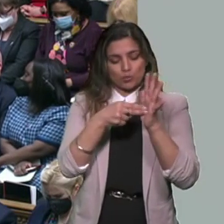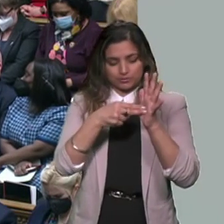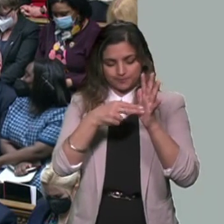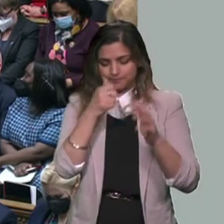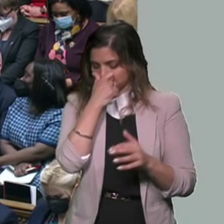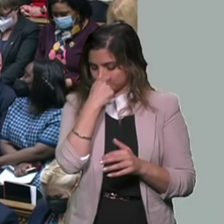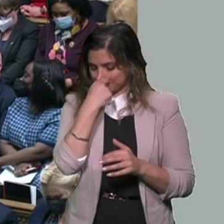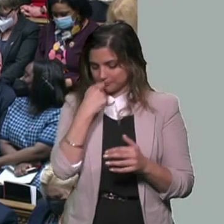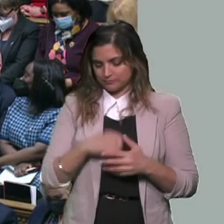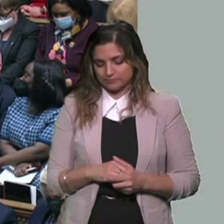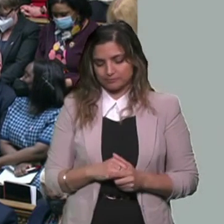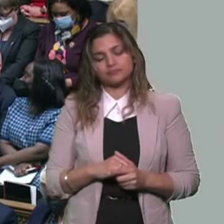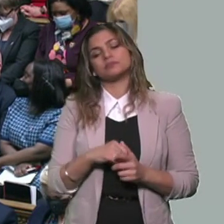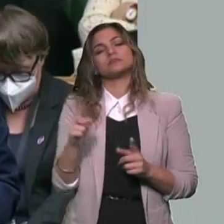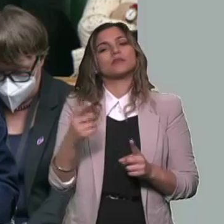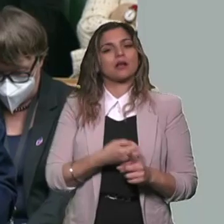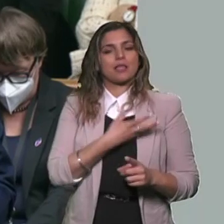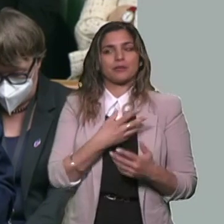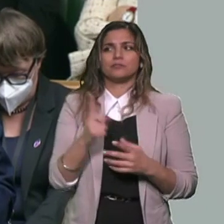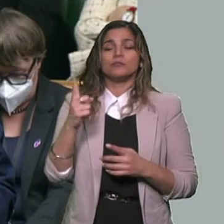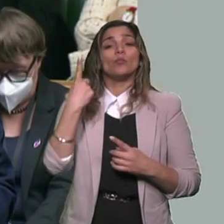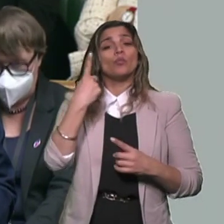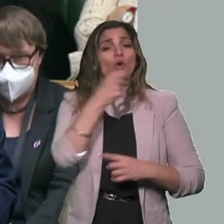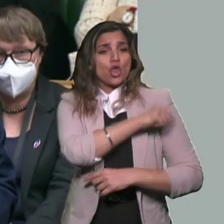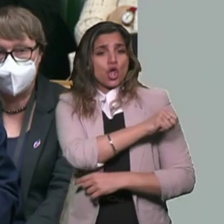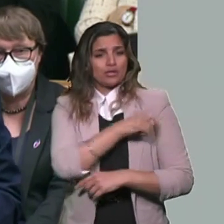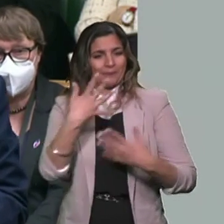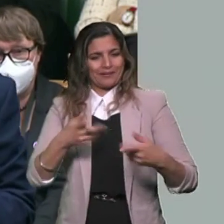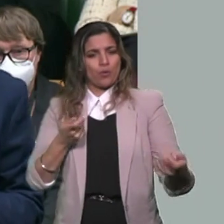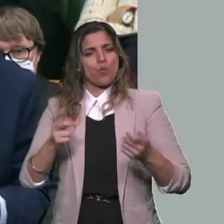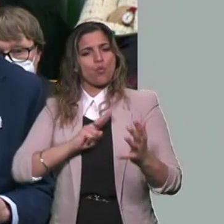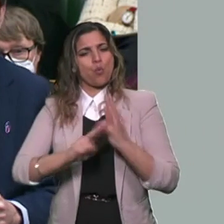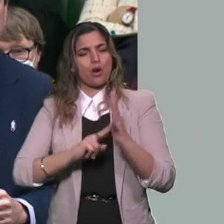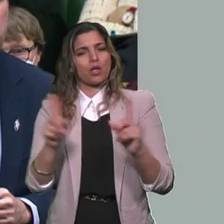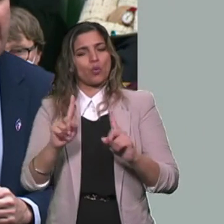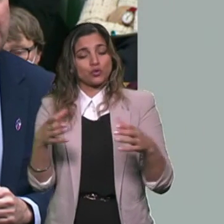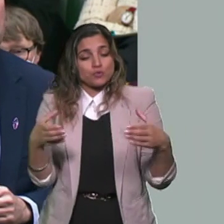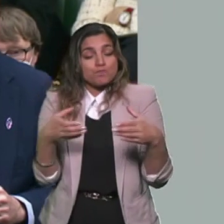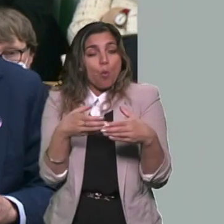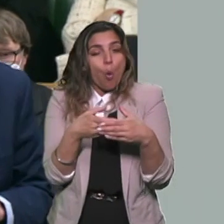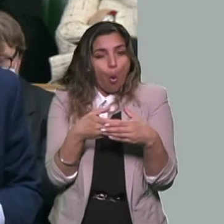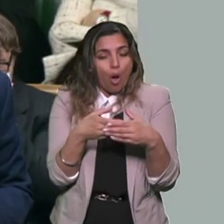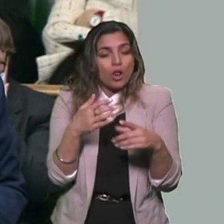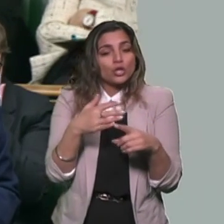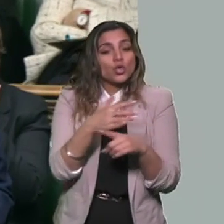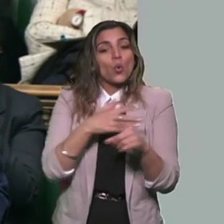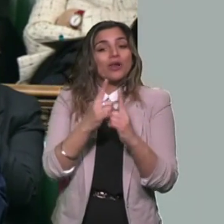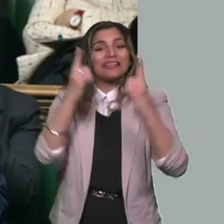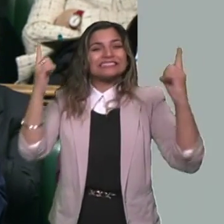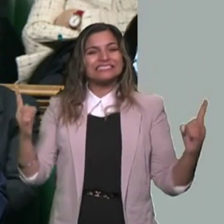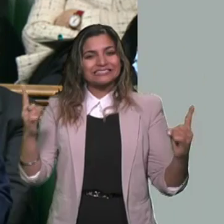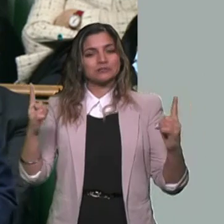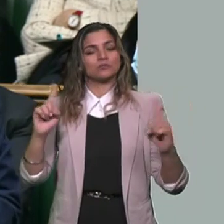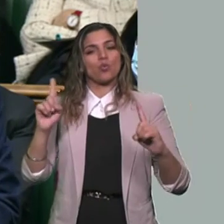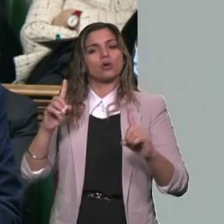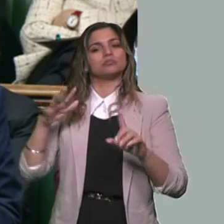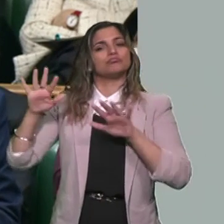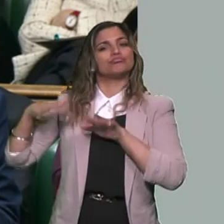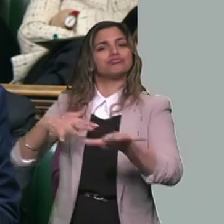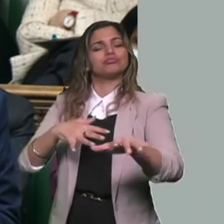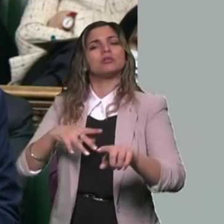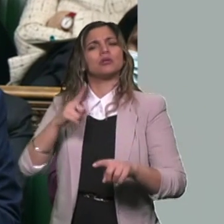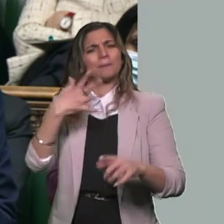15. A nurse who organised a small socially distanced demonstration against this Government’s pay cuts was fined £10,000.